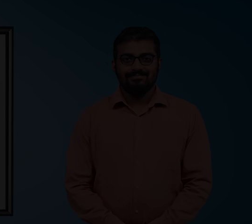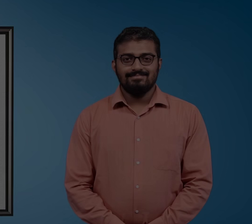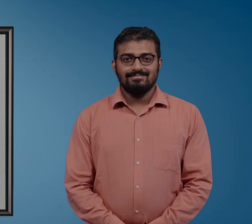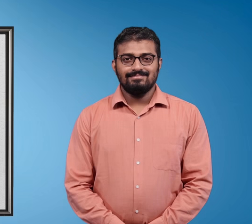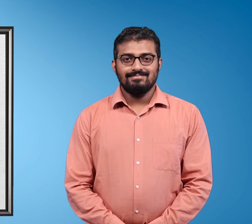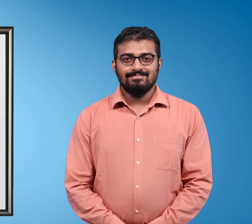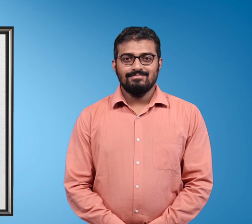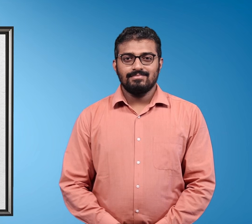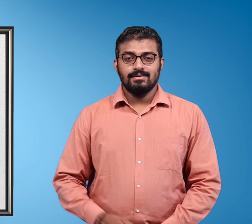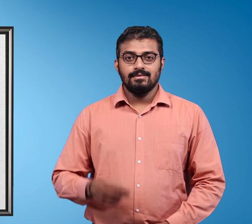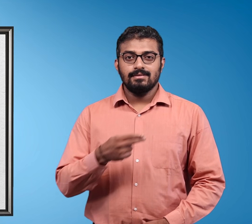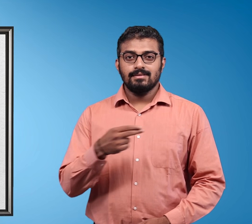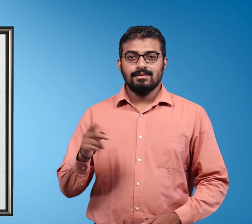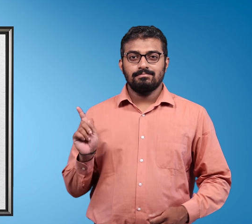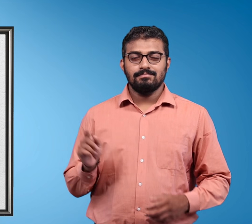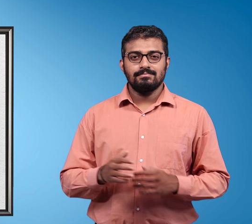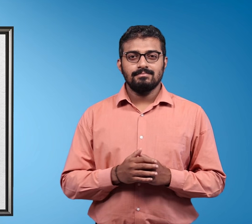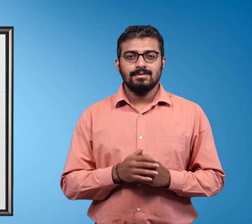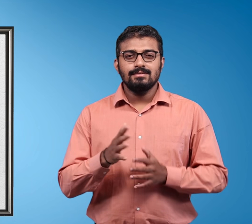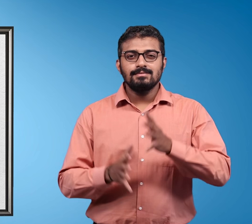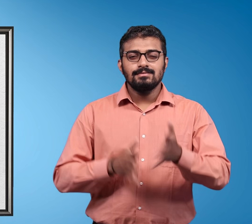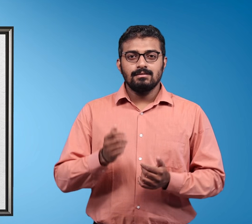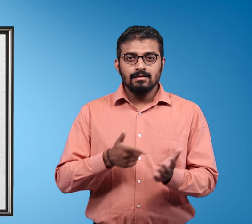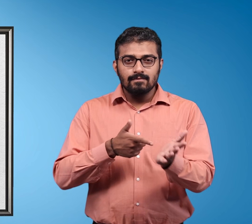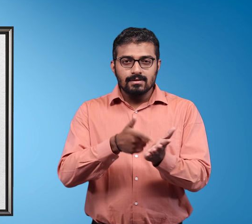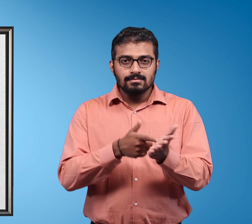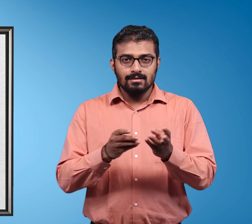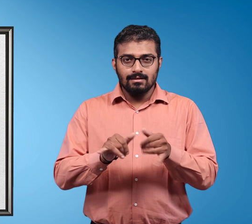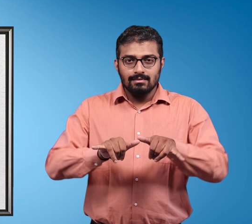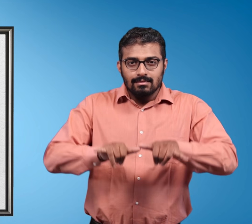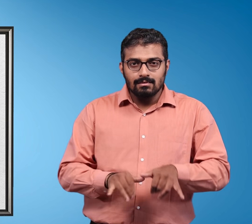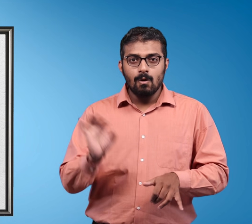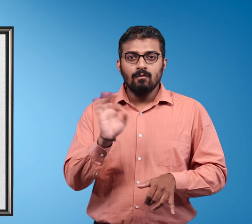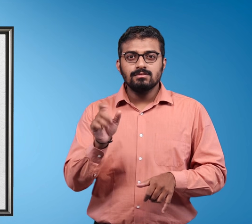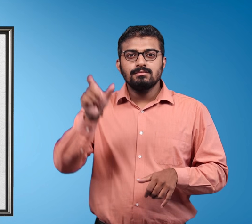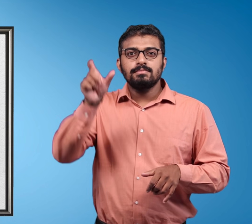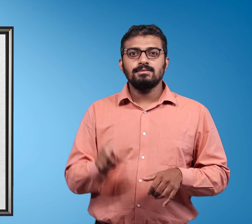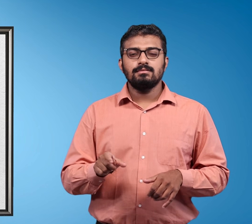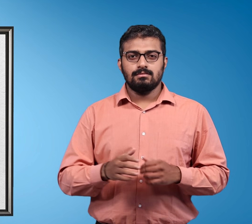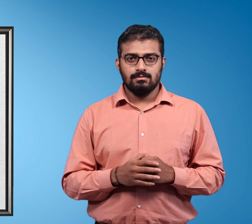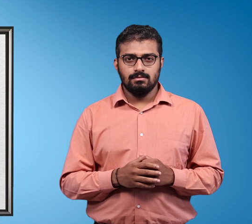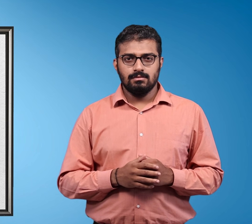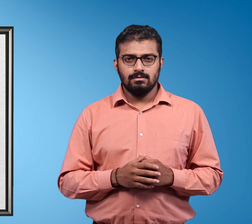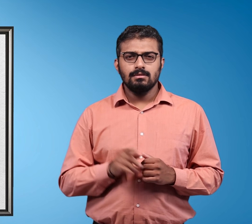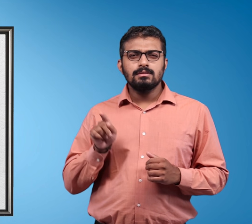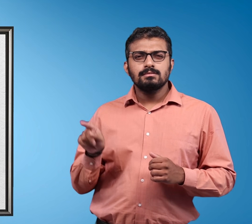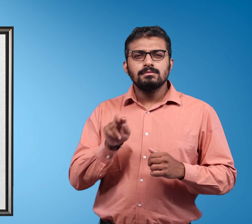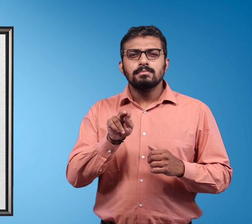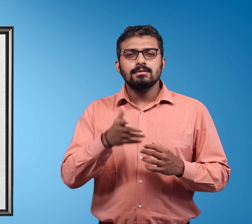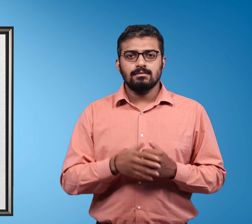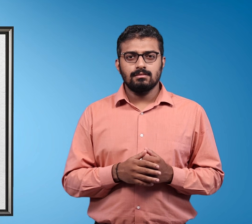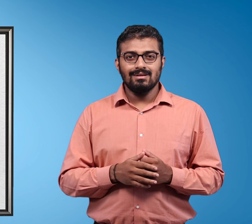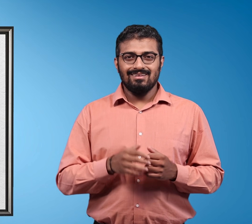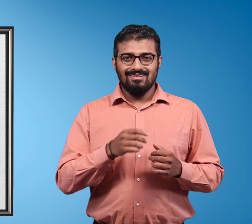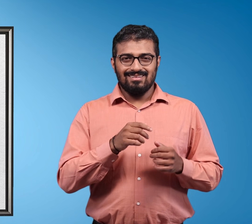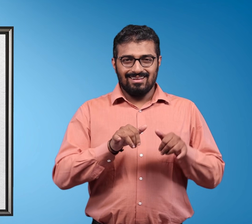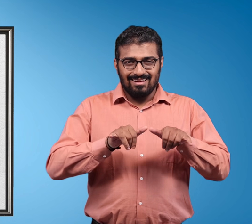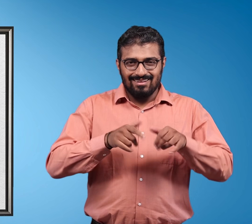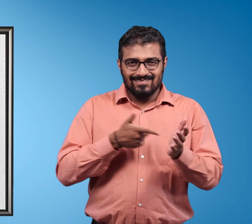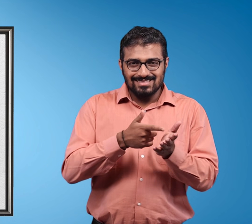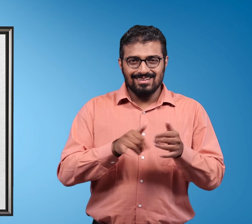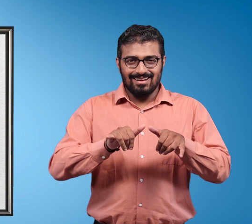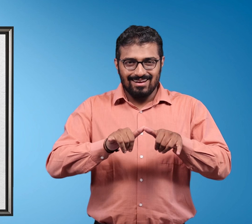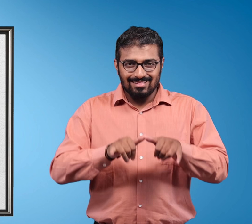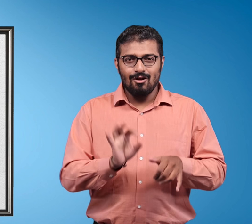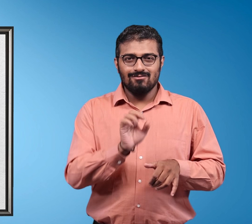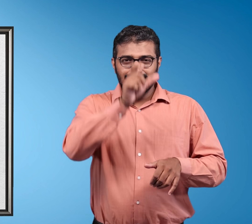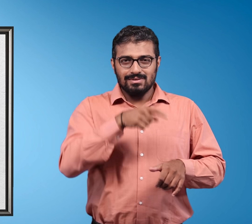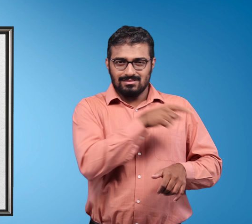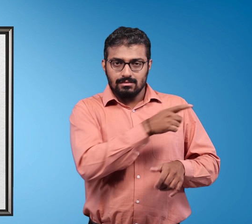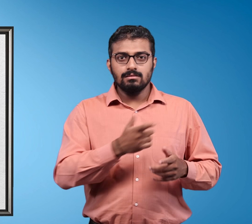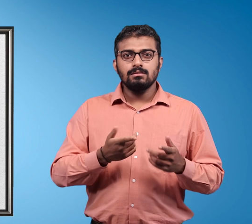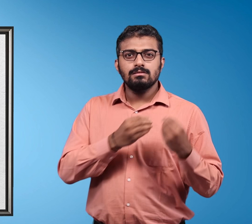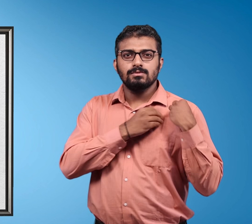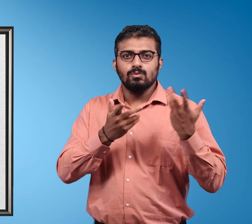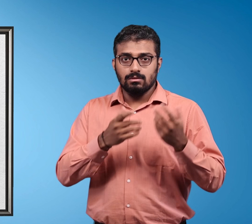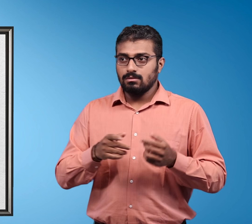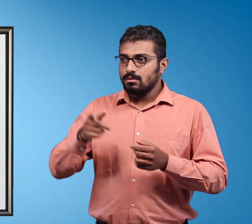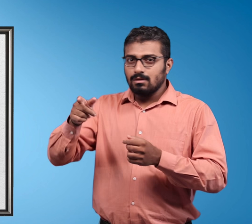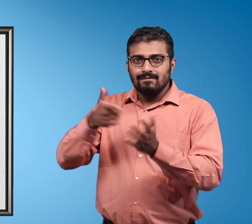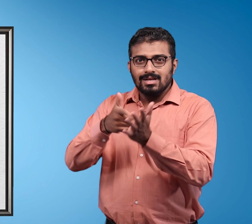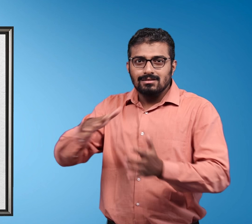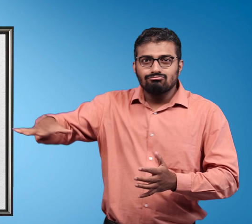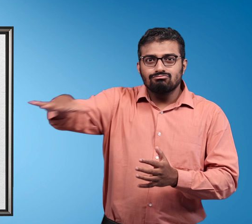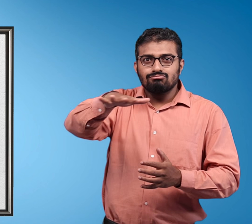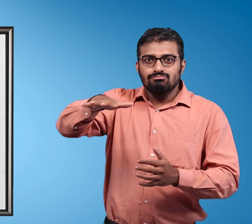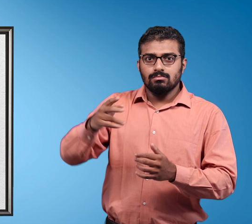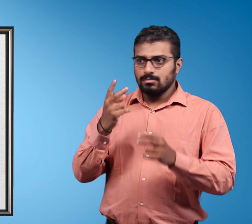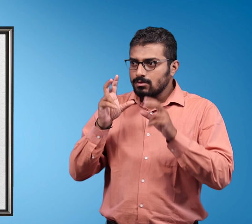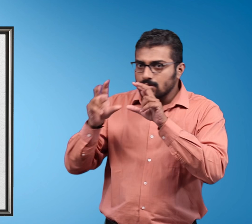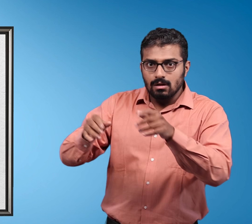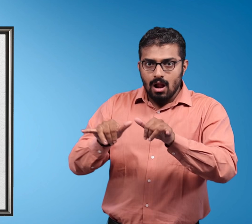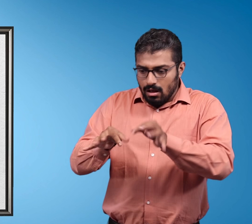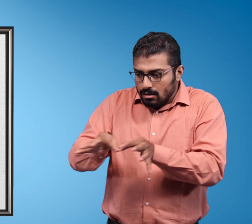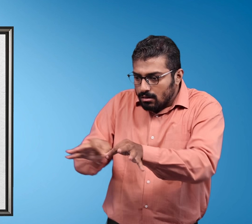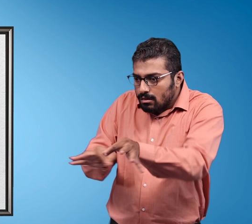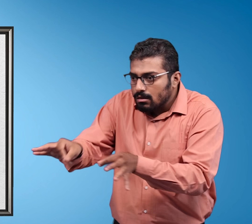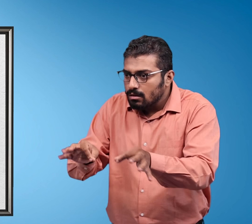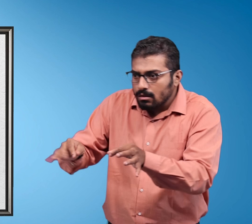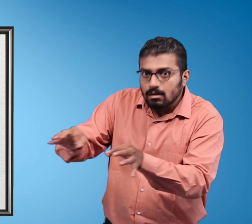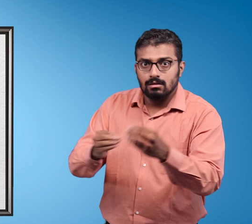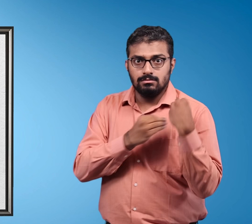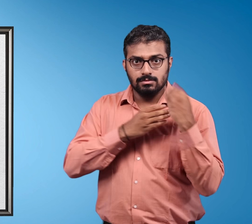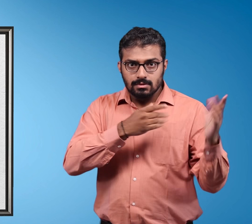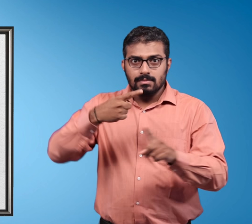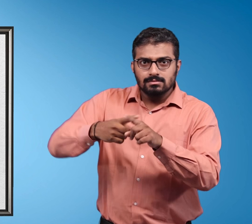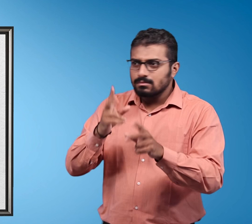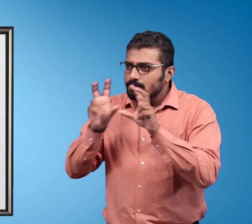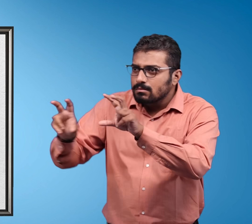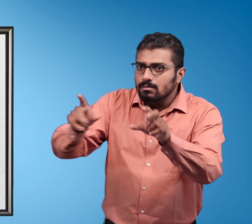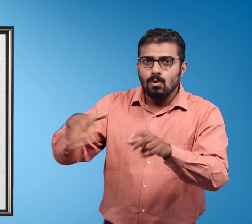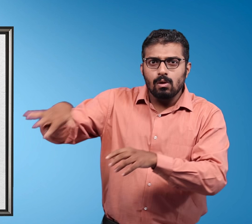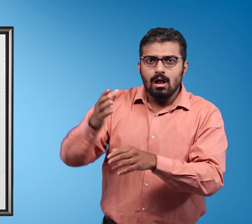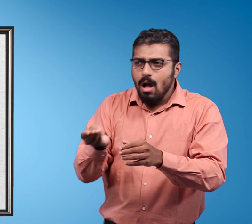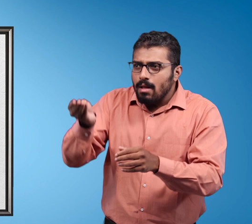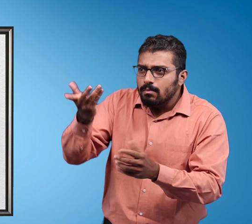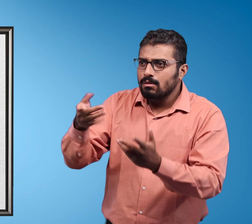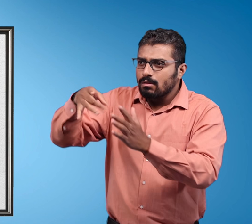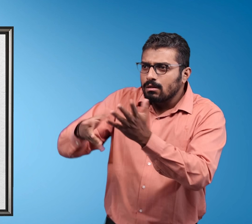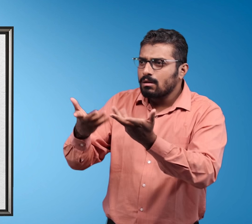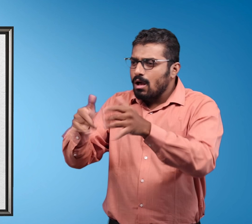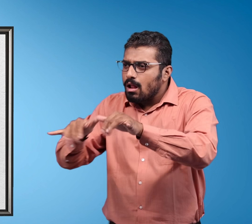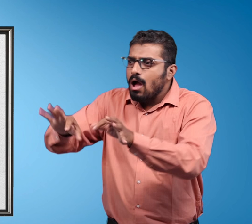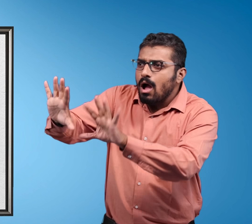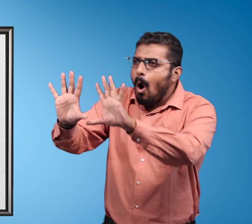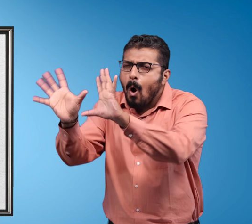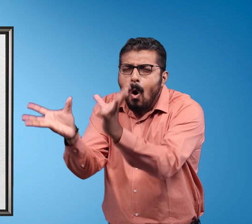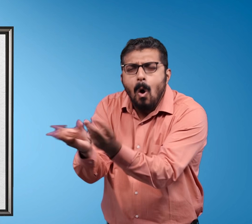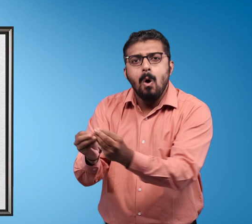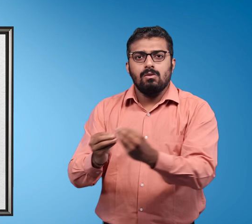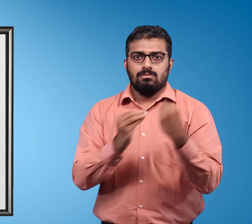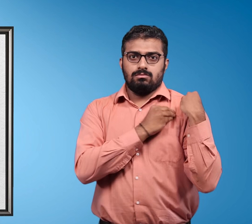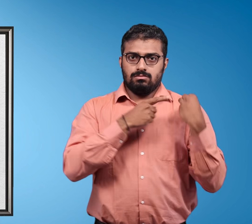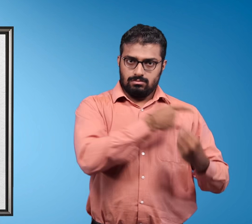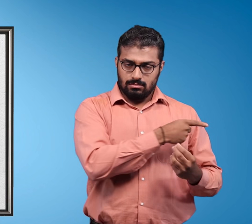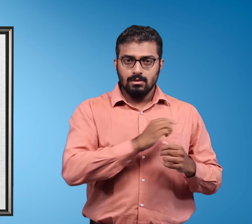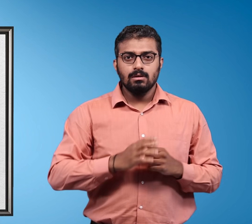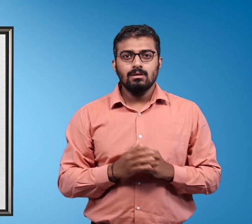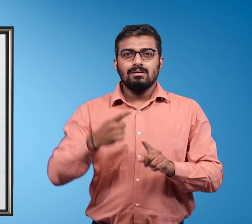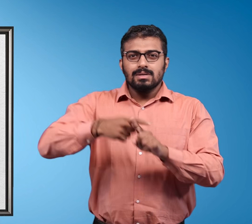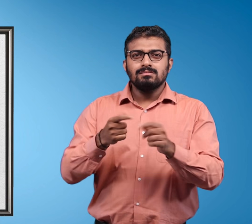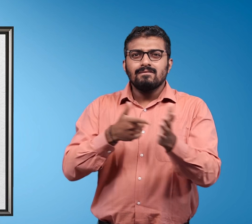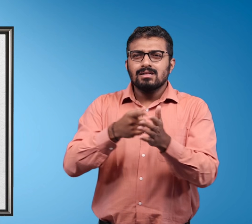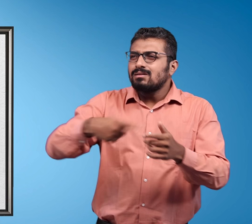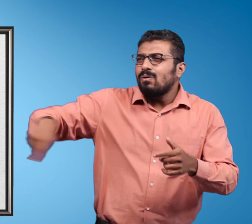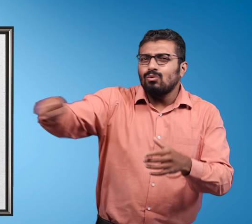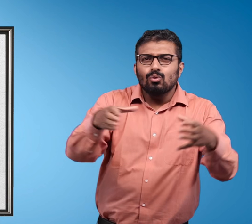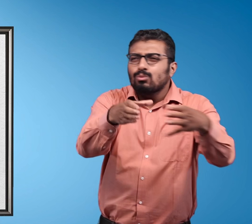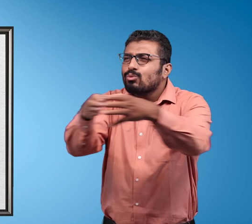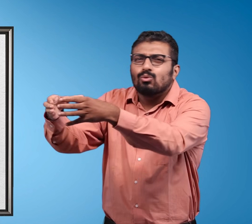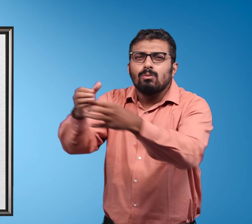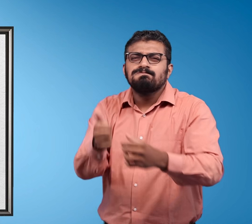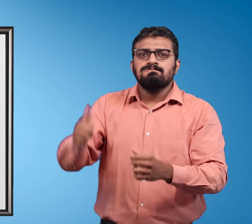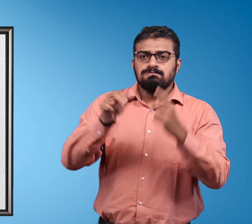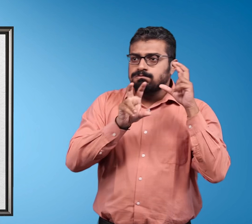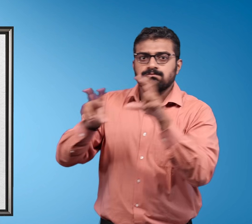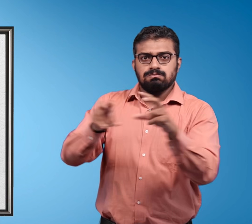Patwari or Lekhpal or Kanungo or Karamchari or Village officer This sign means Patwari the Patwari measures land maintains and updates the land records of the village Each Patwari is responsible for a group of villages